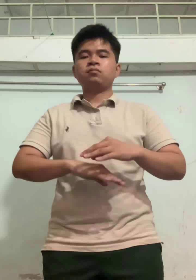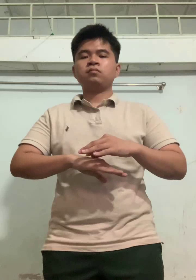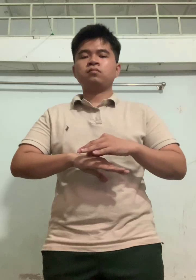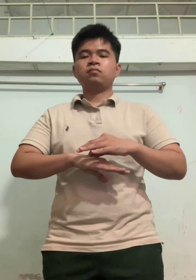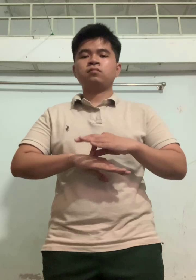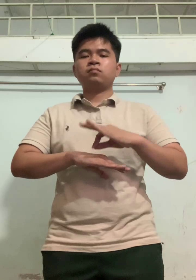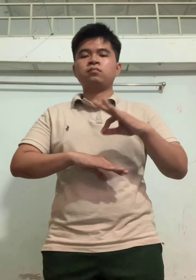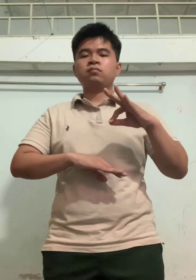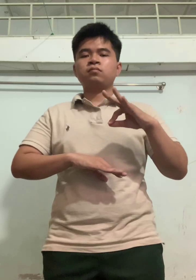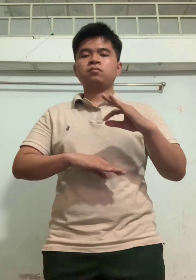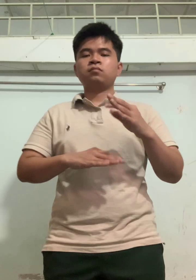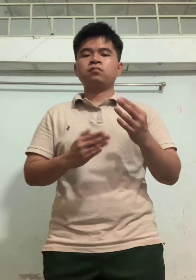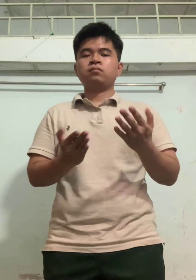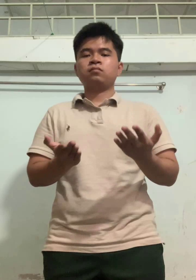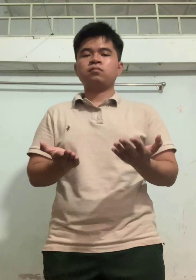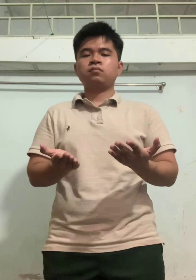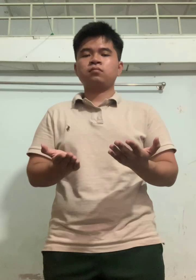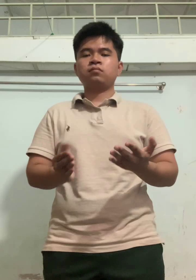tuan nay